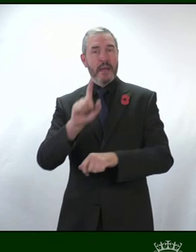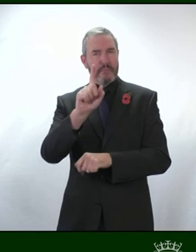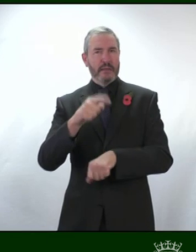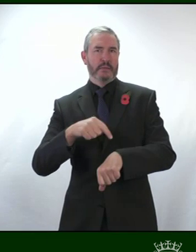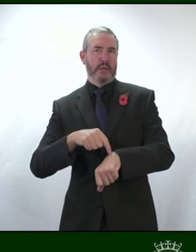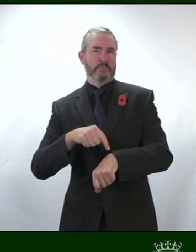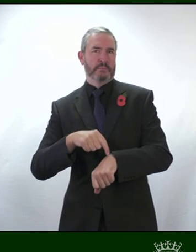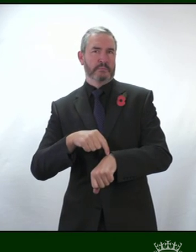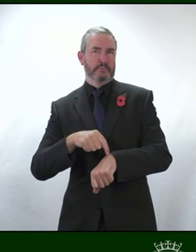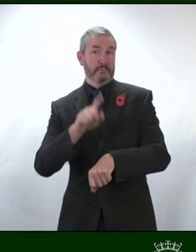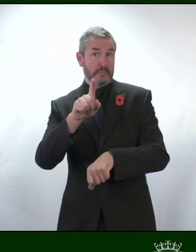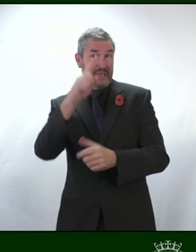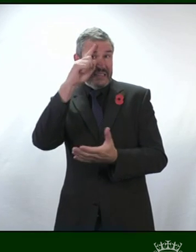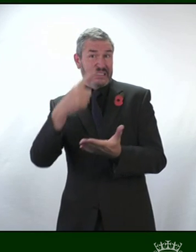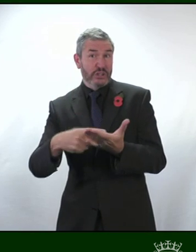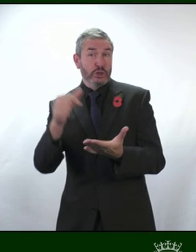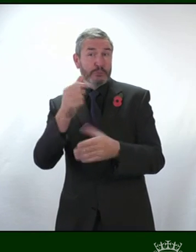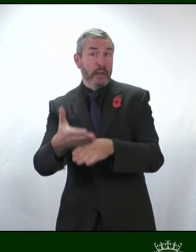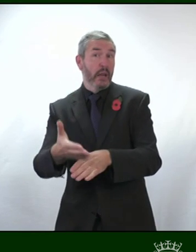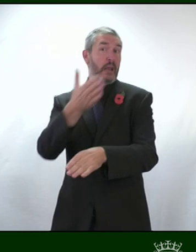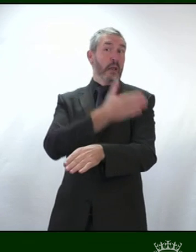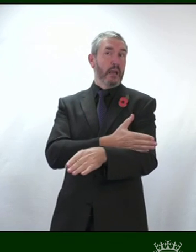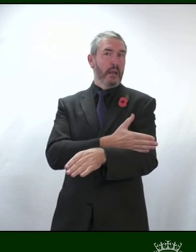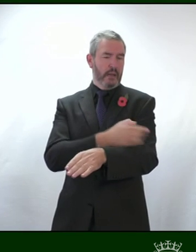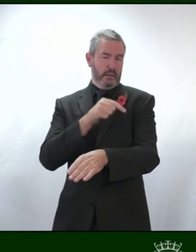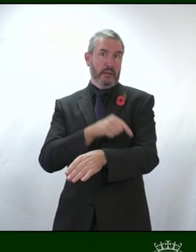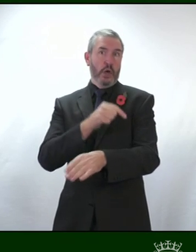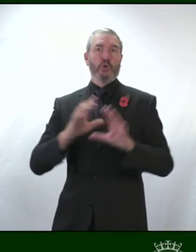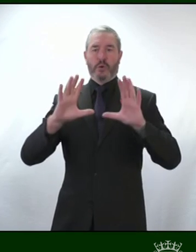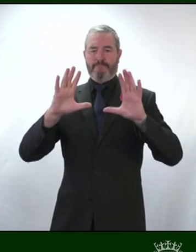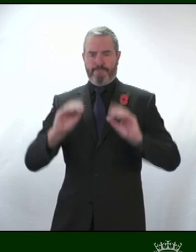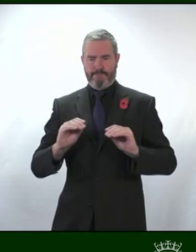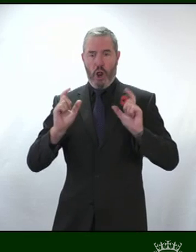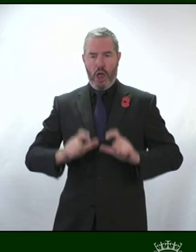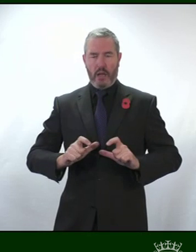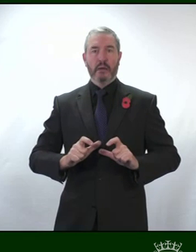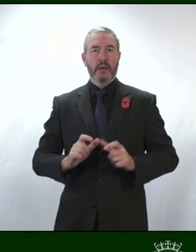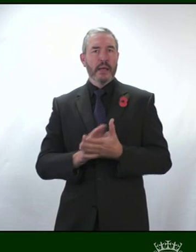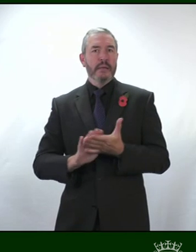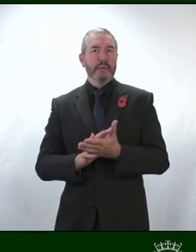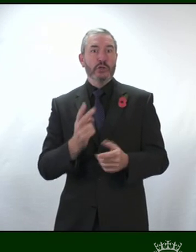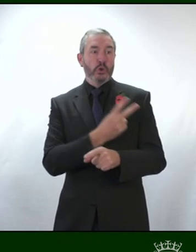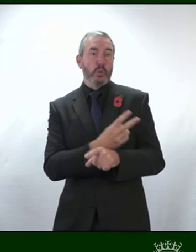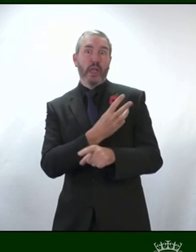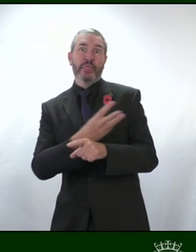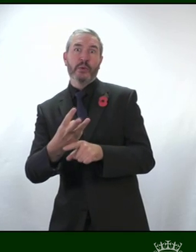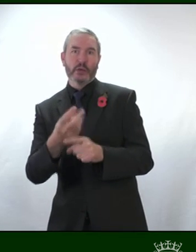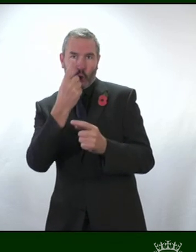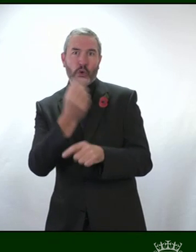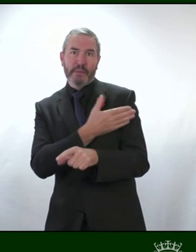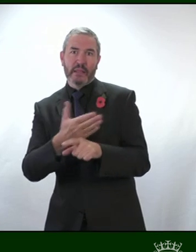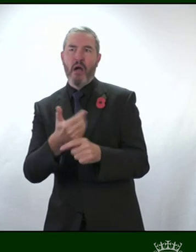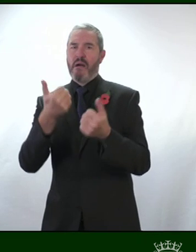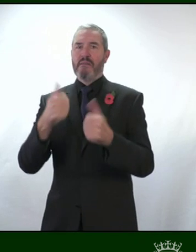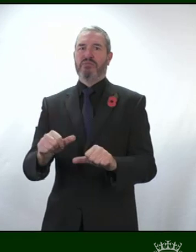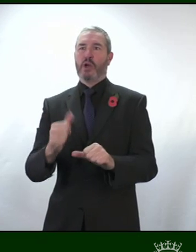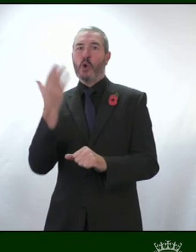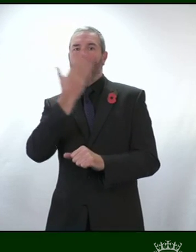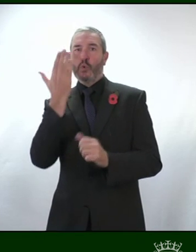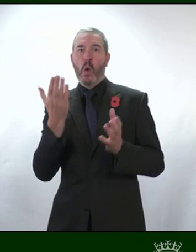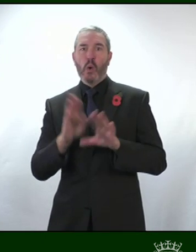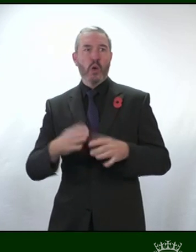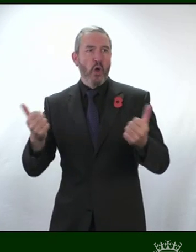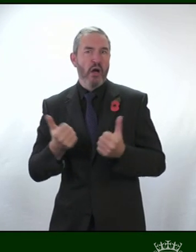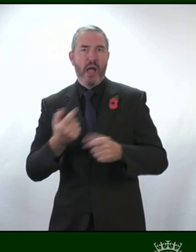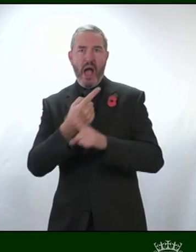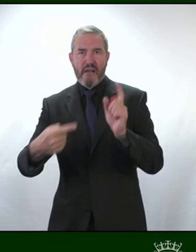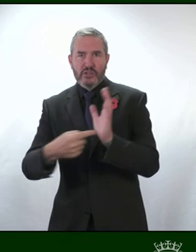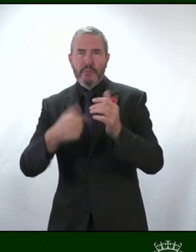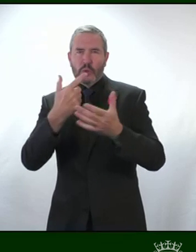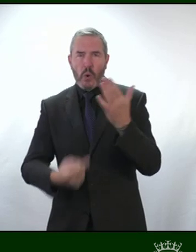Had the decision been taken a few weeks ago to put in place a circuit break, it could have been done for two to three weeks and taken advantage of schools being closed over half term.